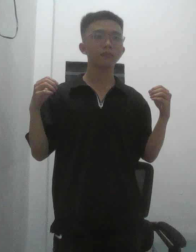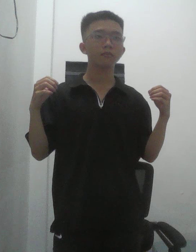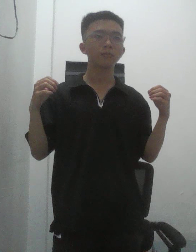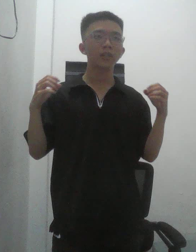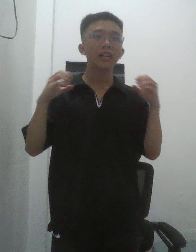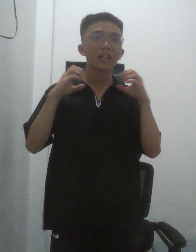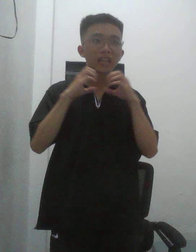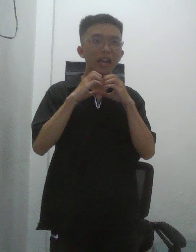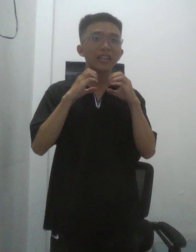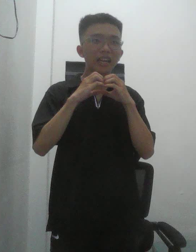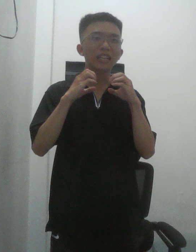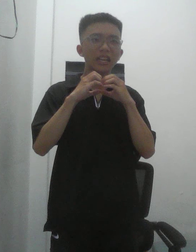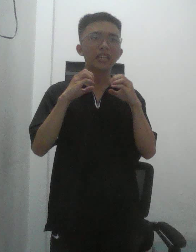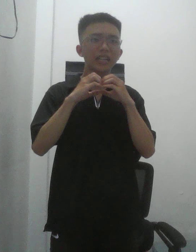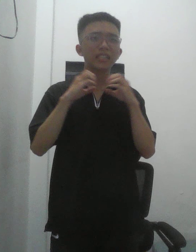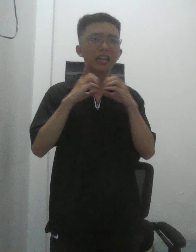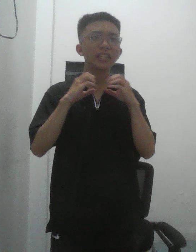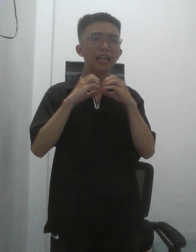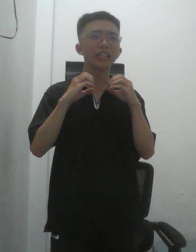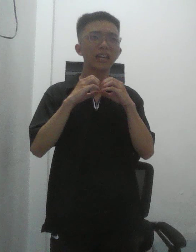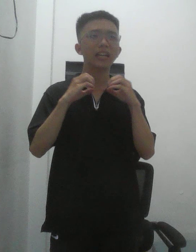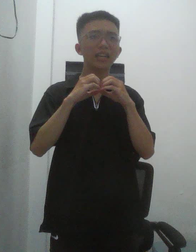cai nhau